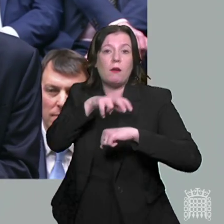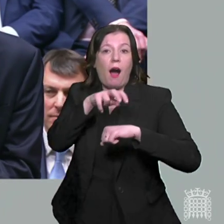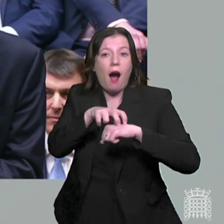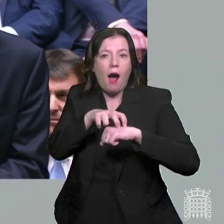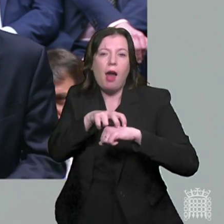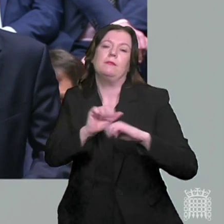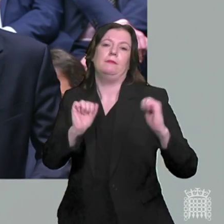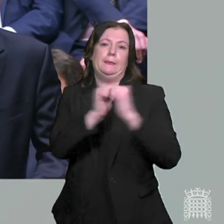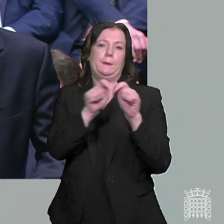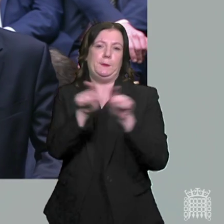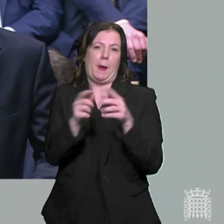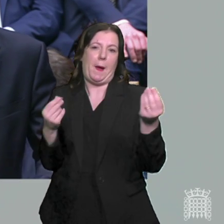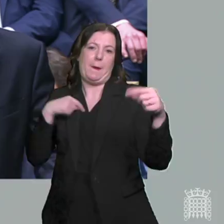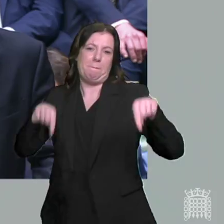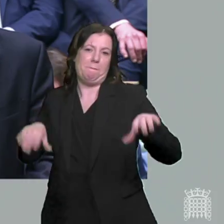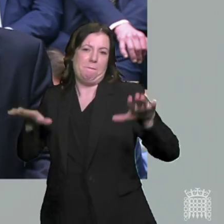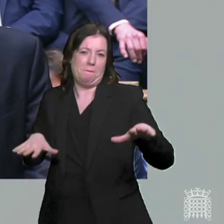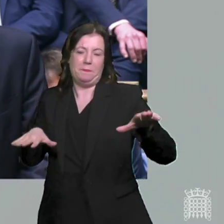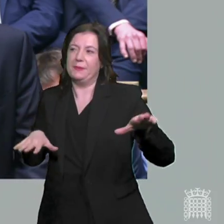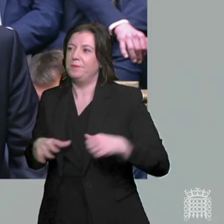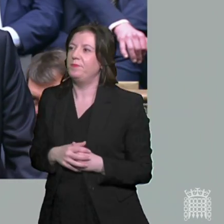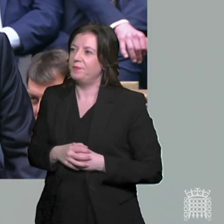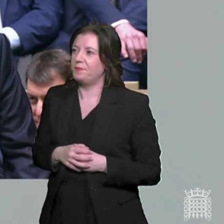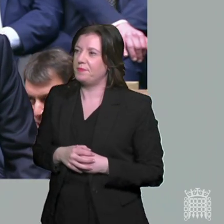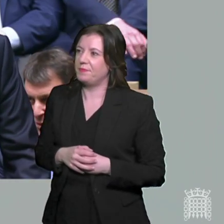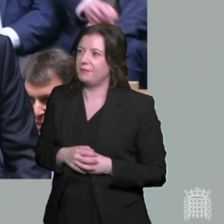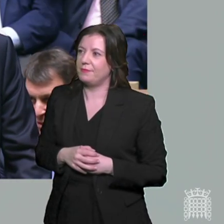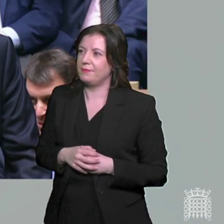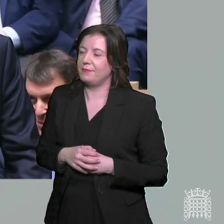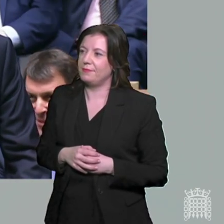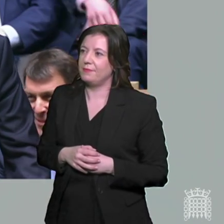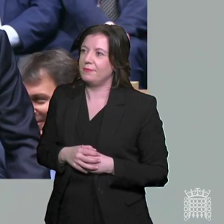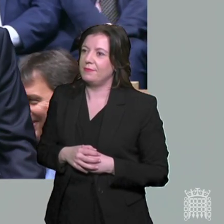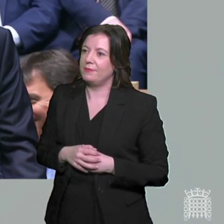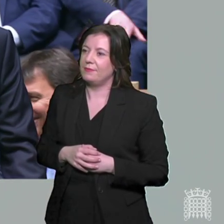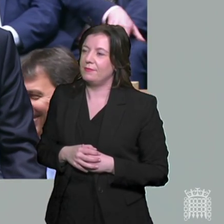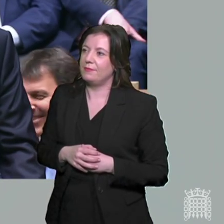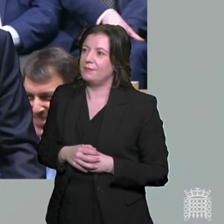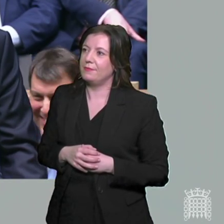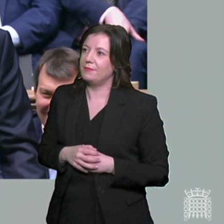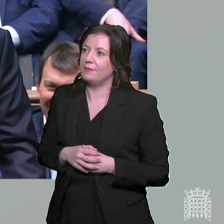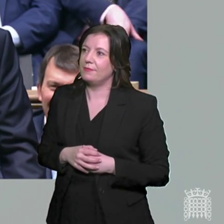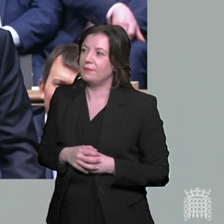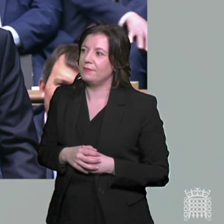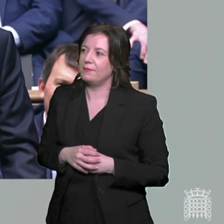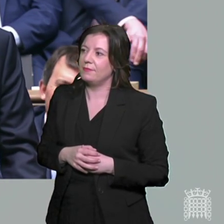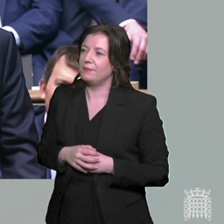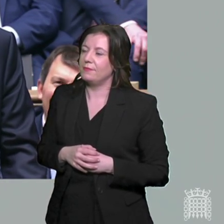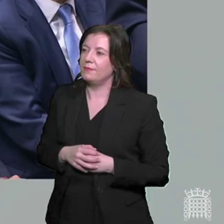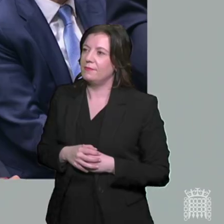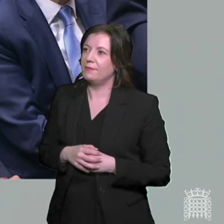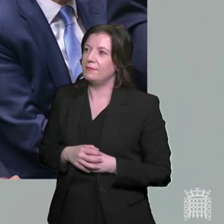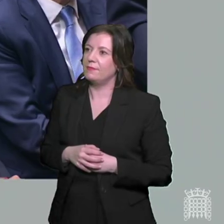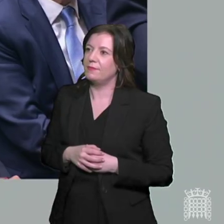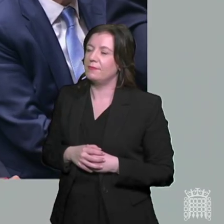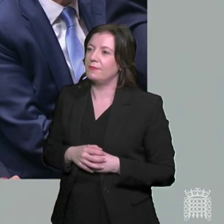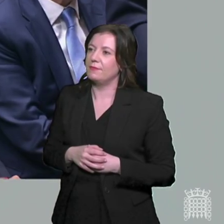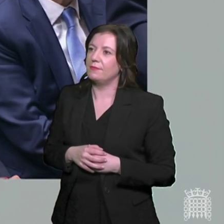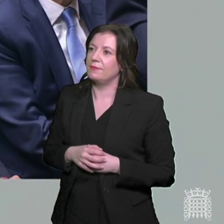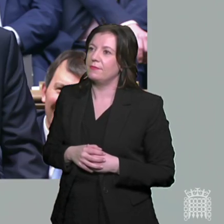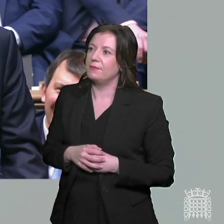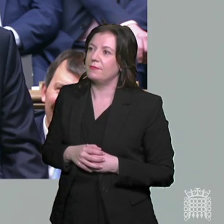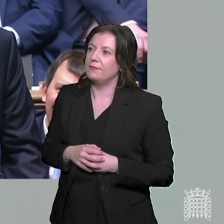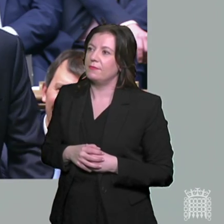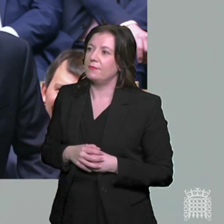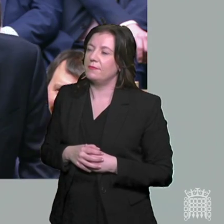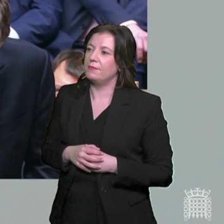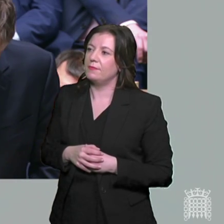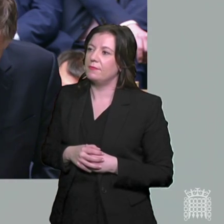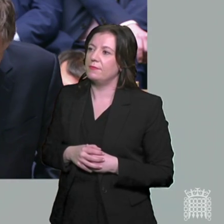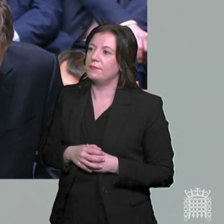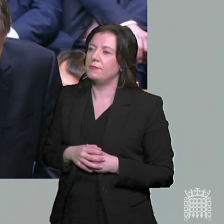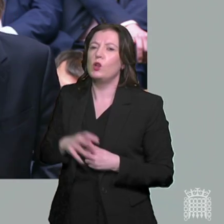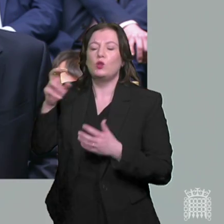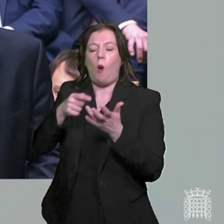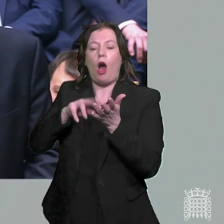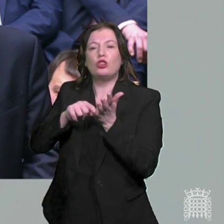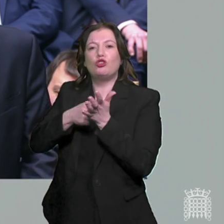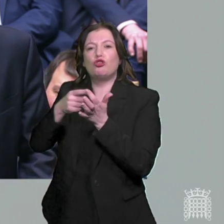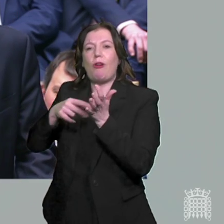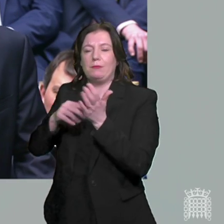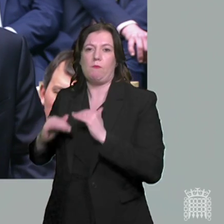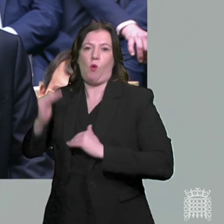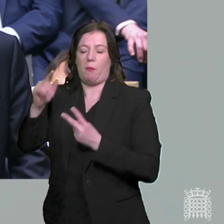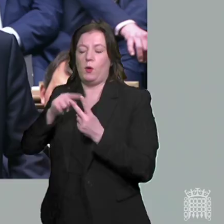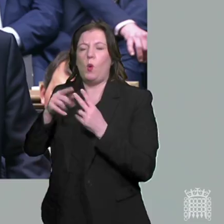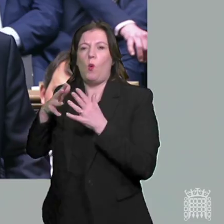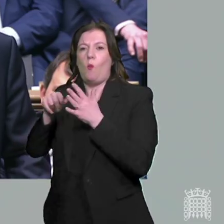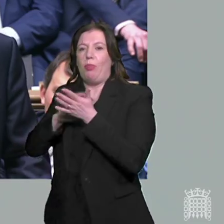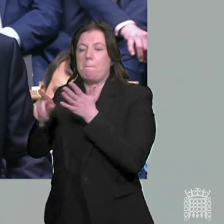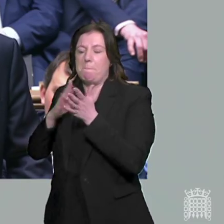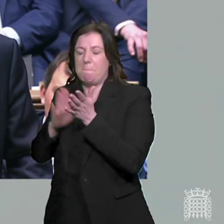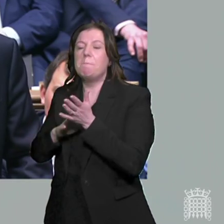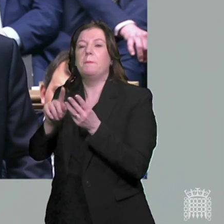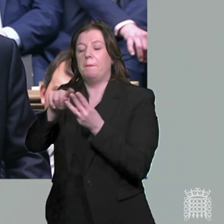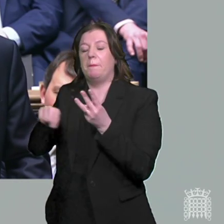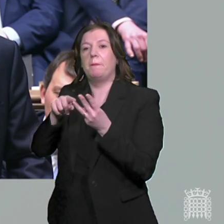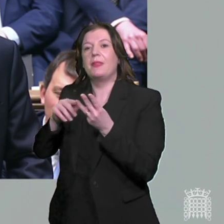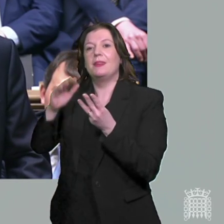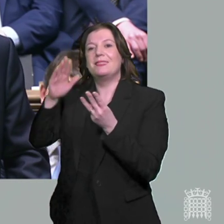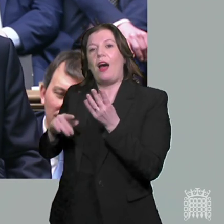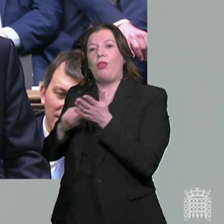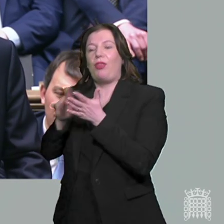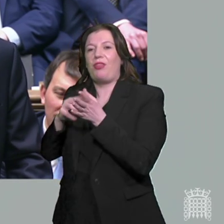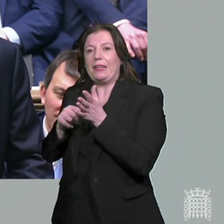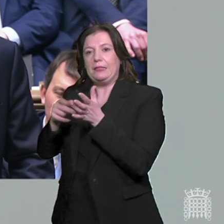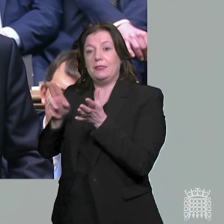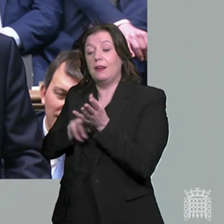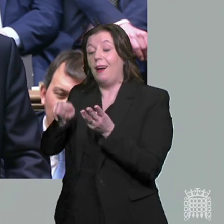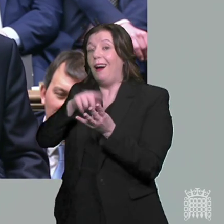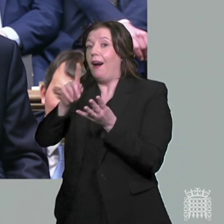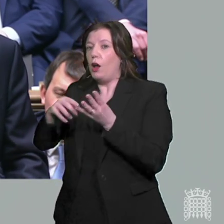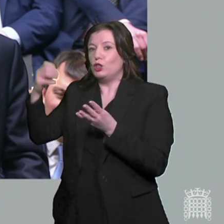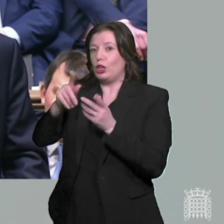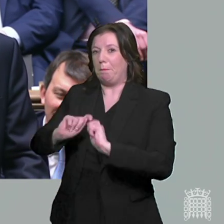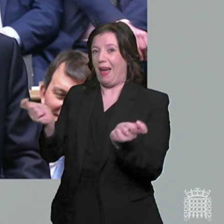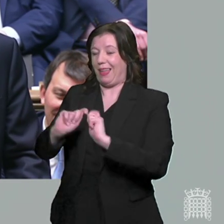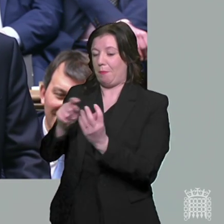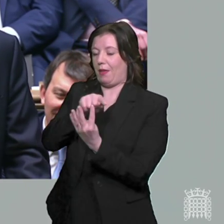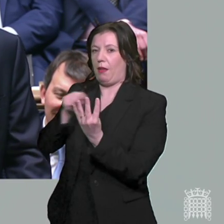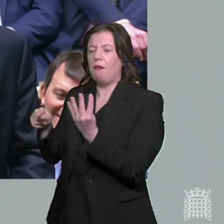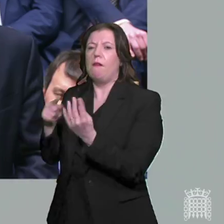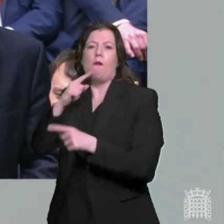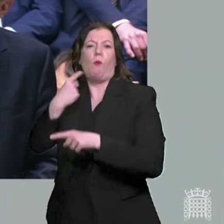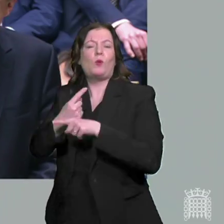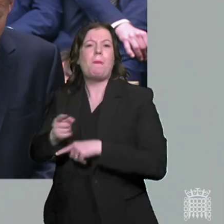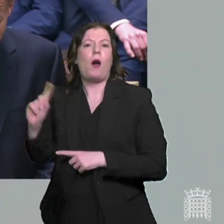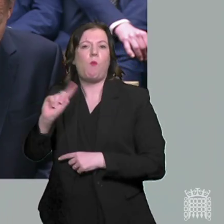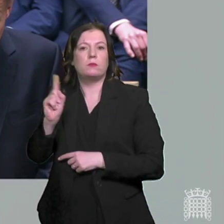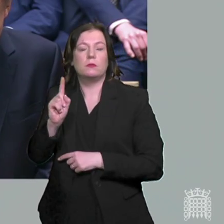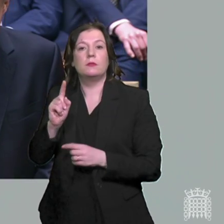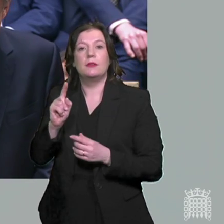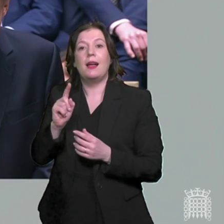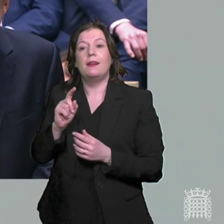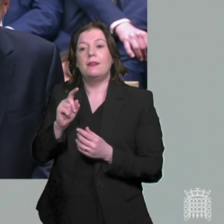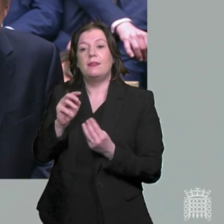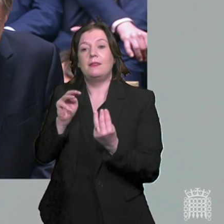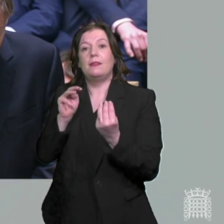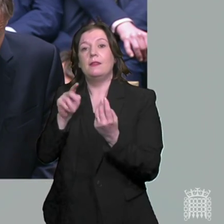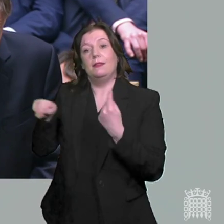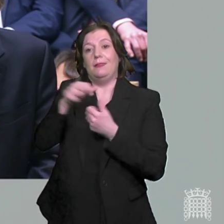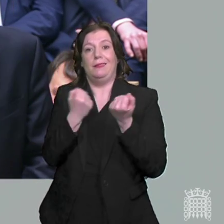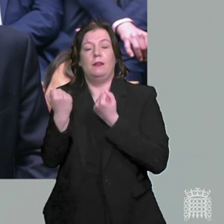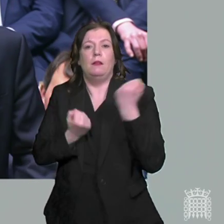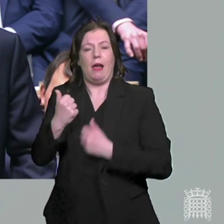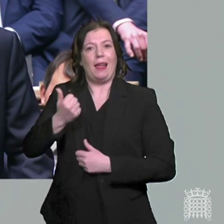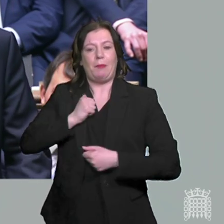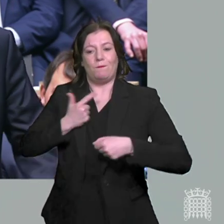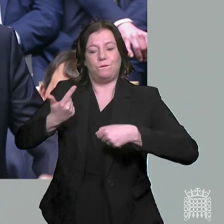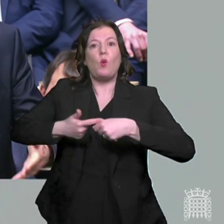Finally, I have heard the representations from my honourable Friend the Member for Stoke-on-Trent North , my right honourable Friend the Member for Witham , my honourable Friend the Member for South Thanet and The Sun newspaper about the impact on motorists of the planned 11p rise in fuel duty.